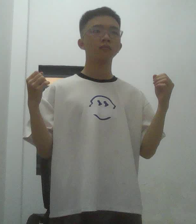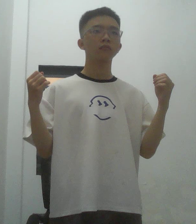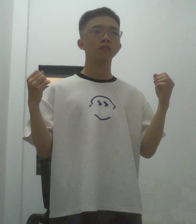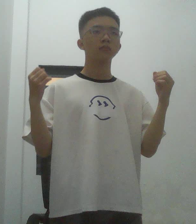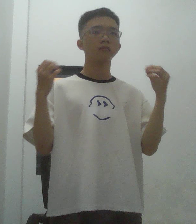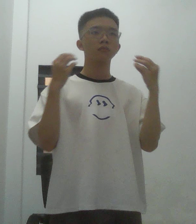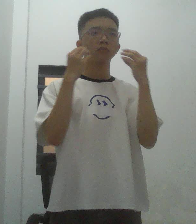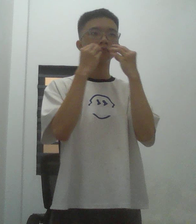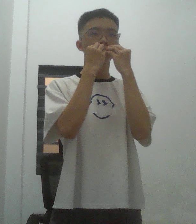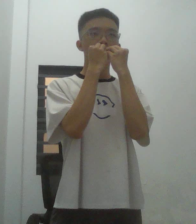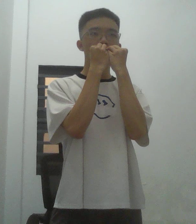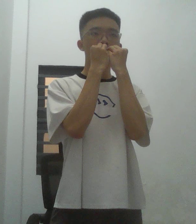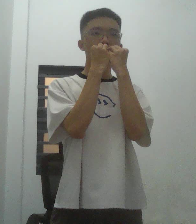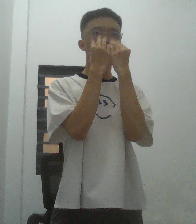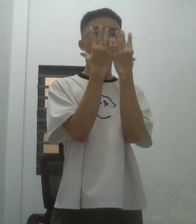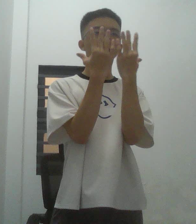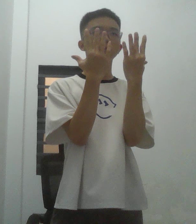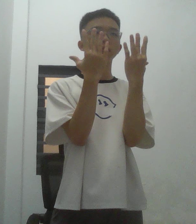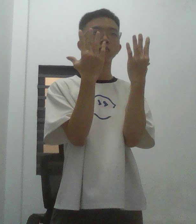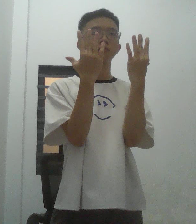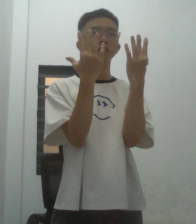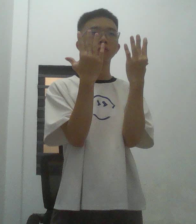cam on